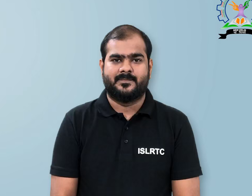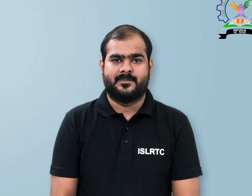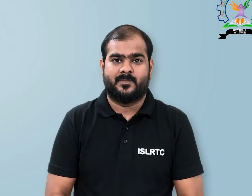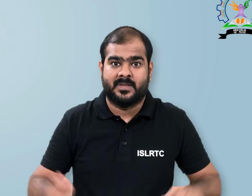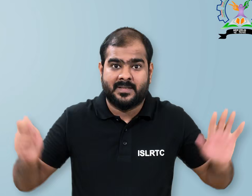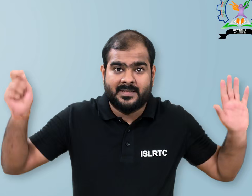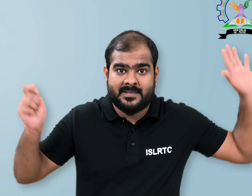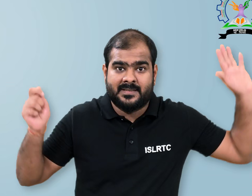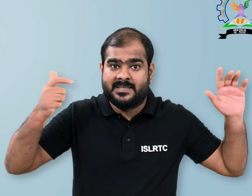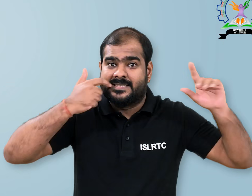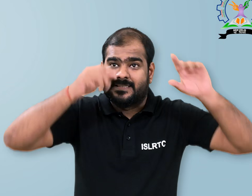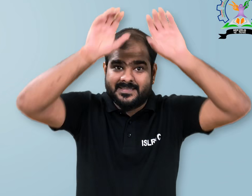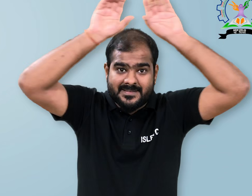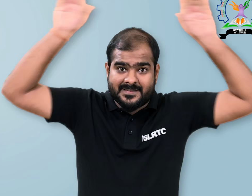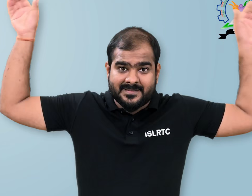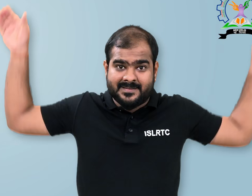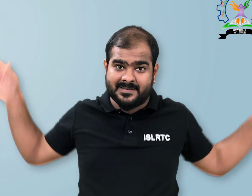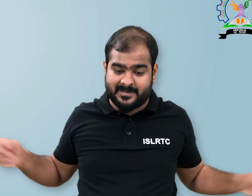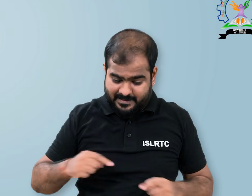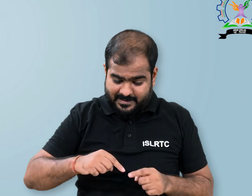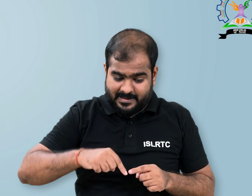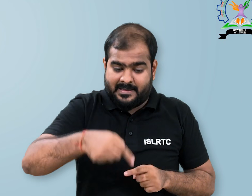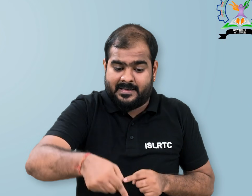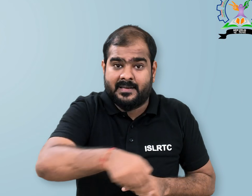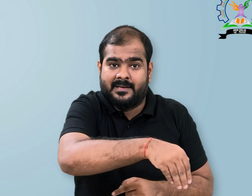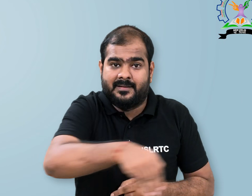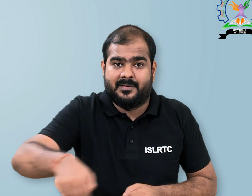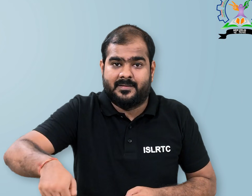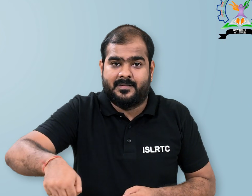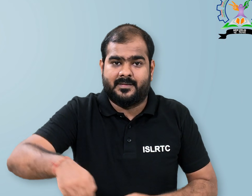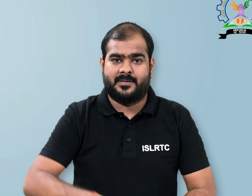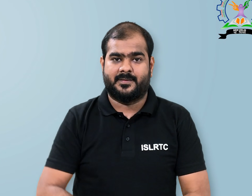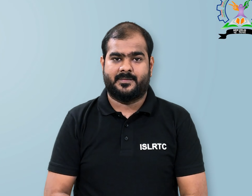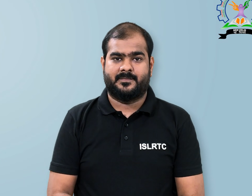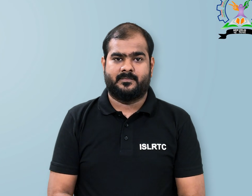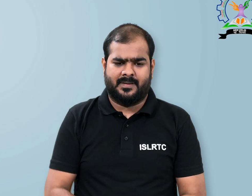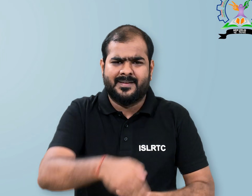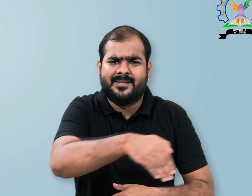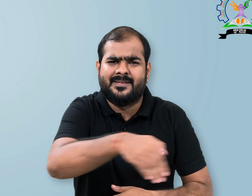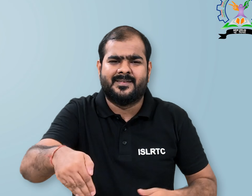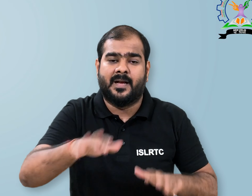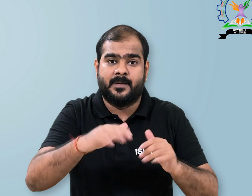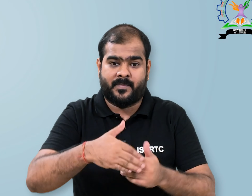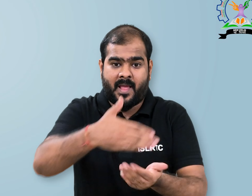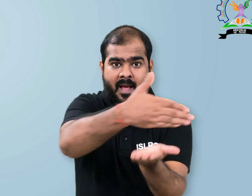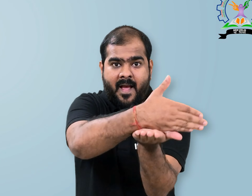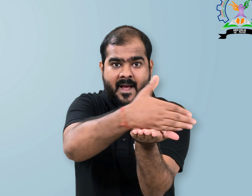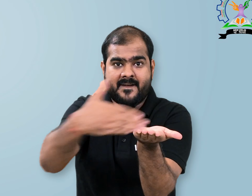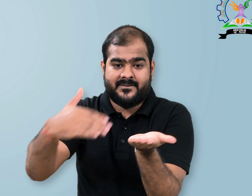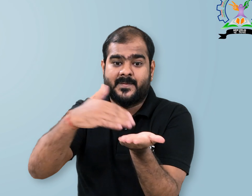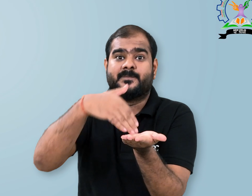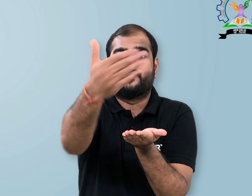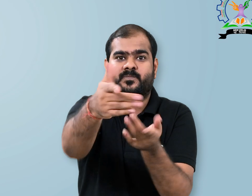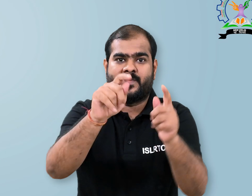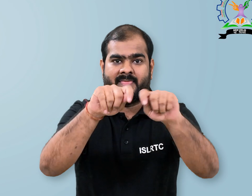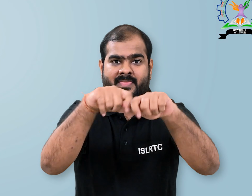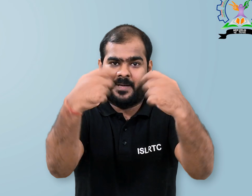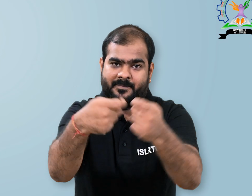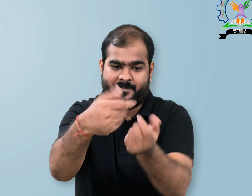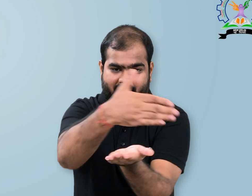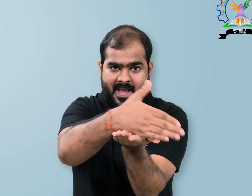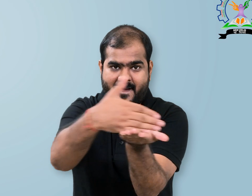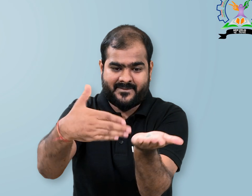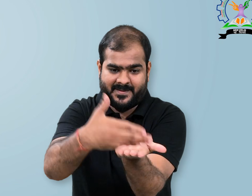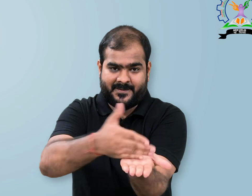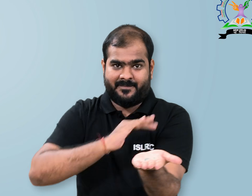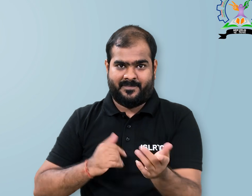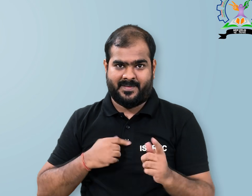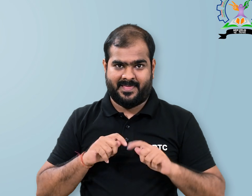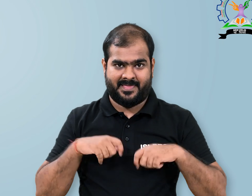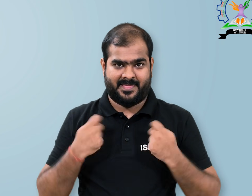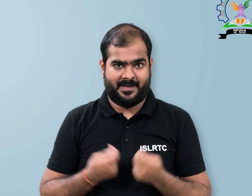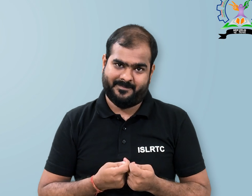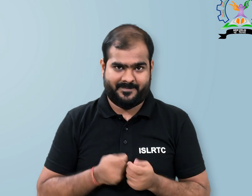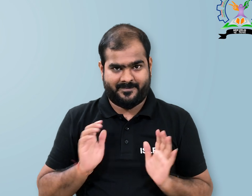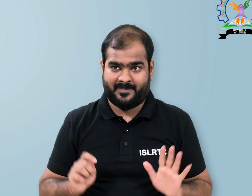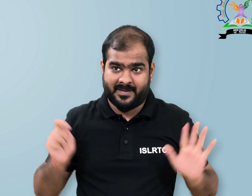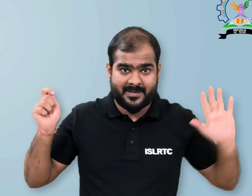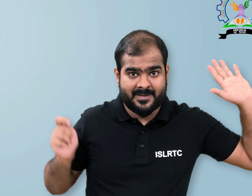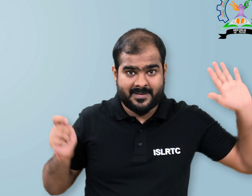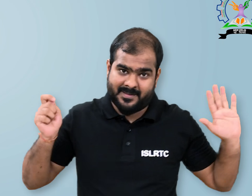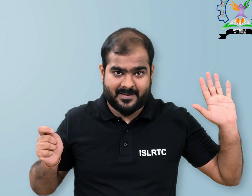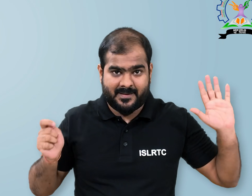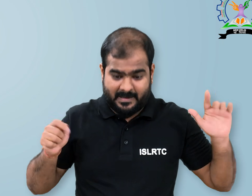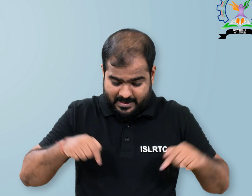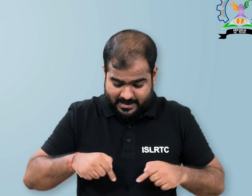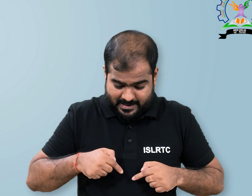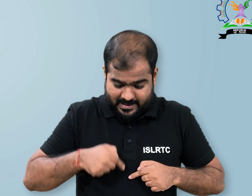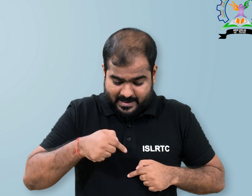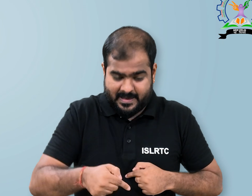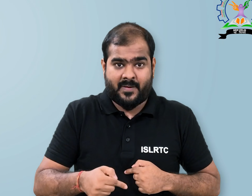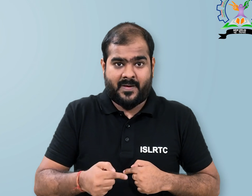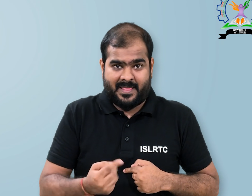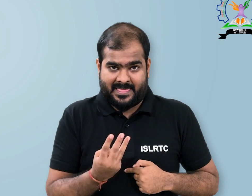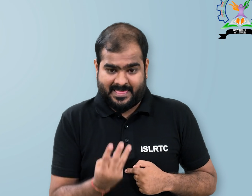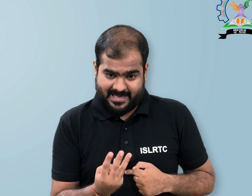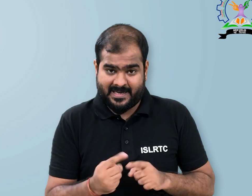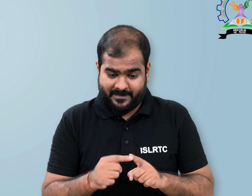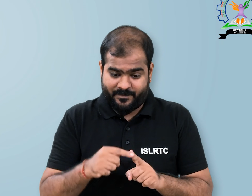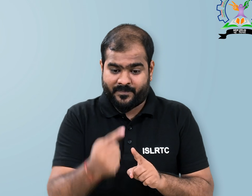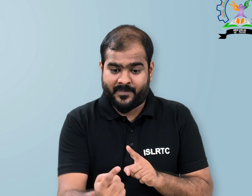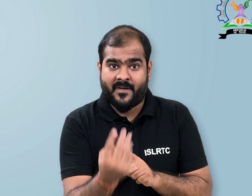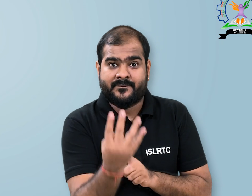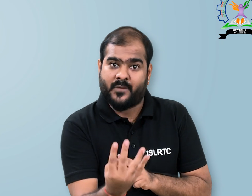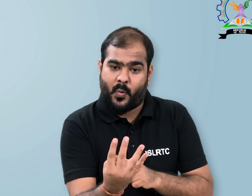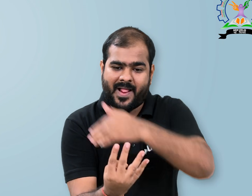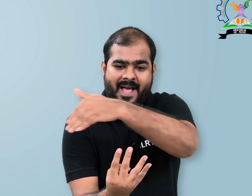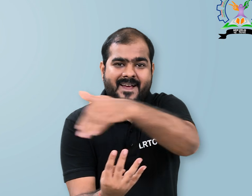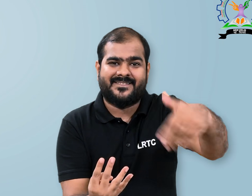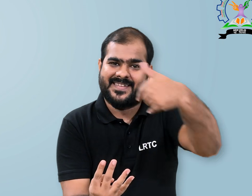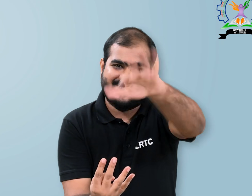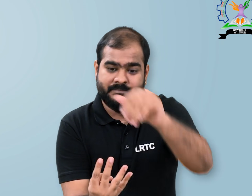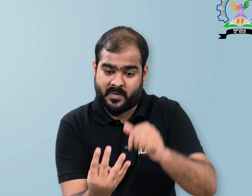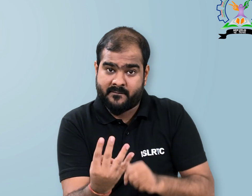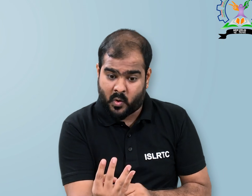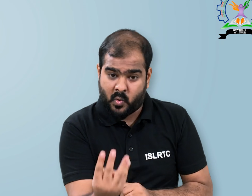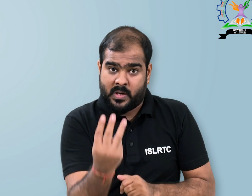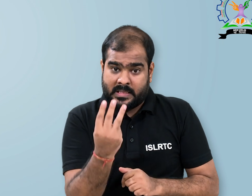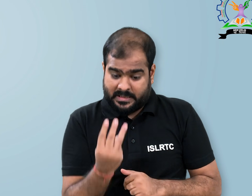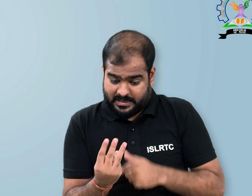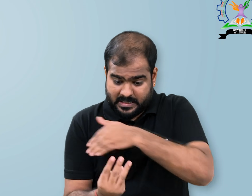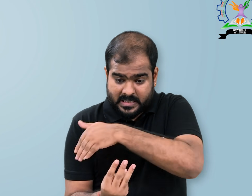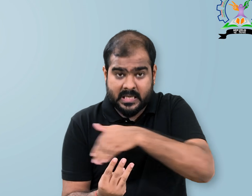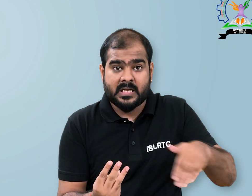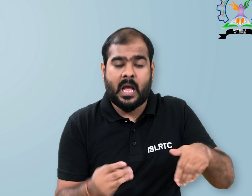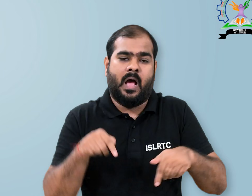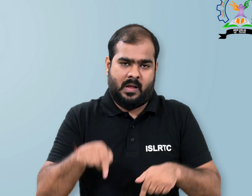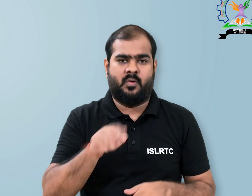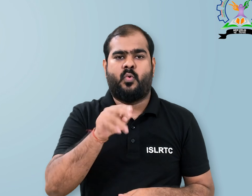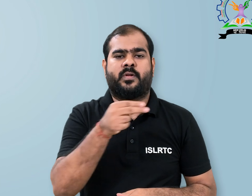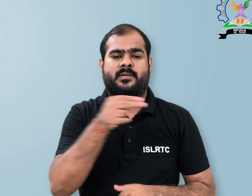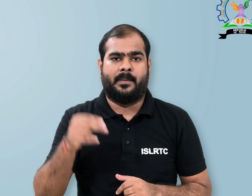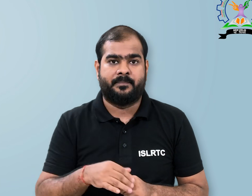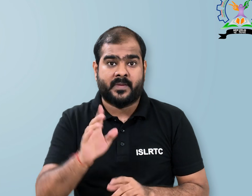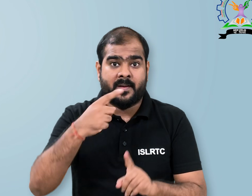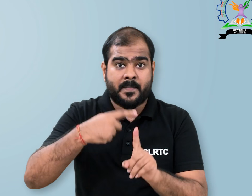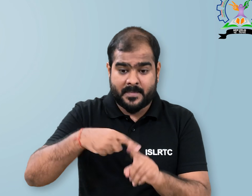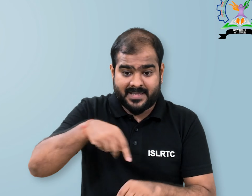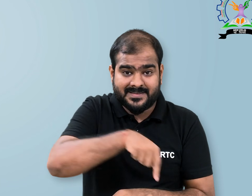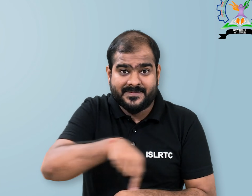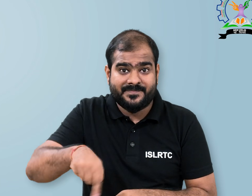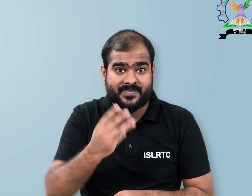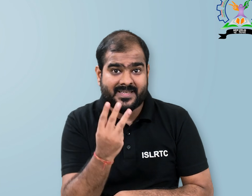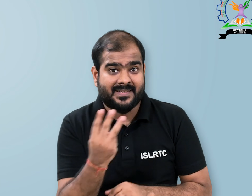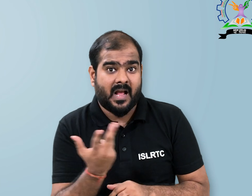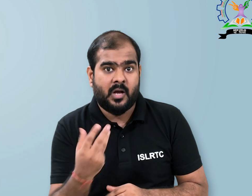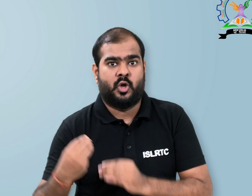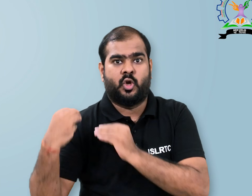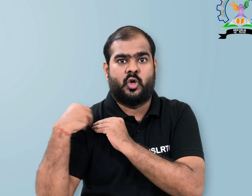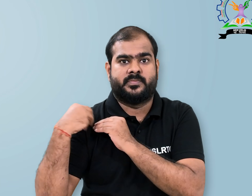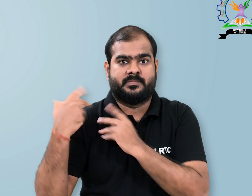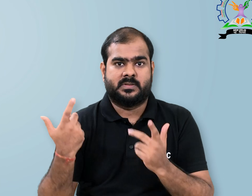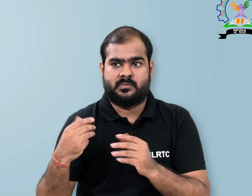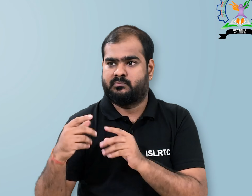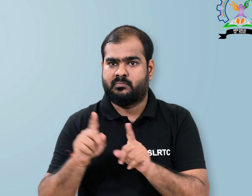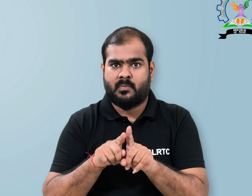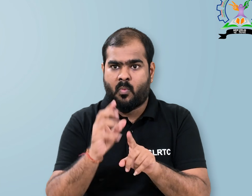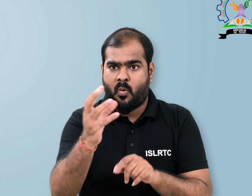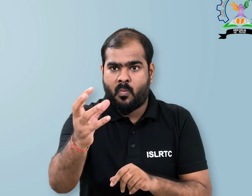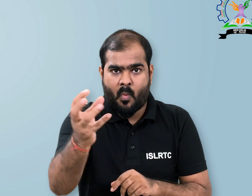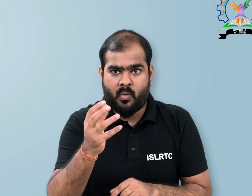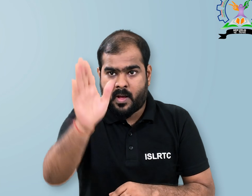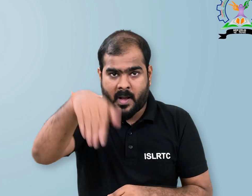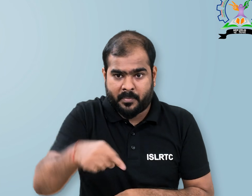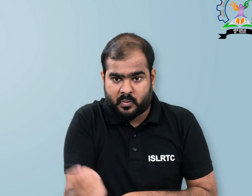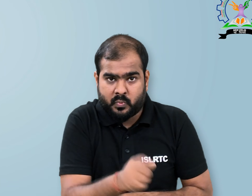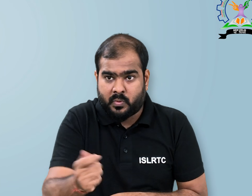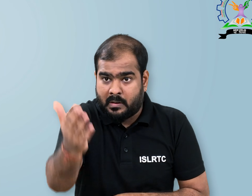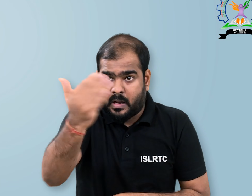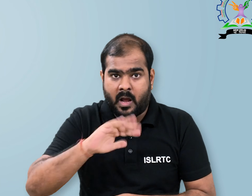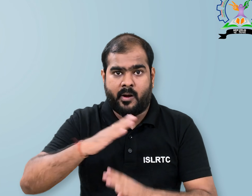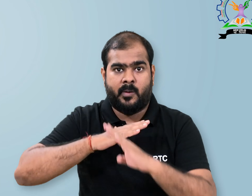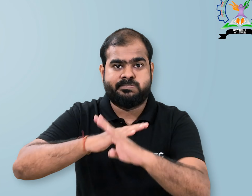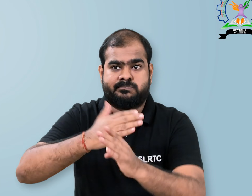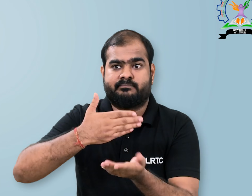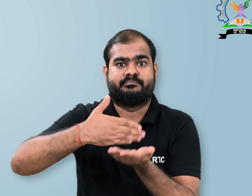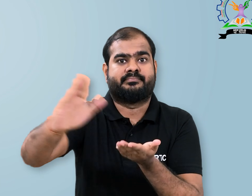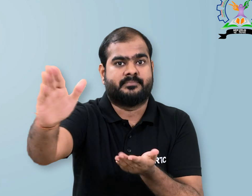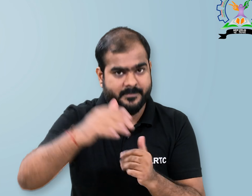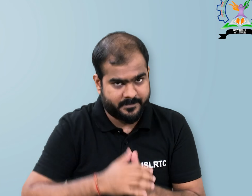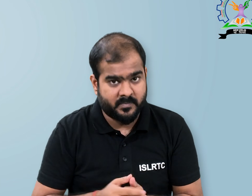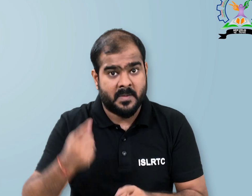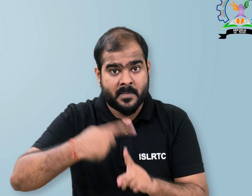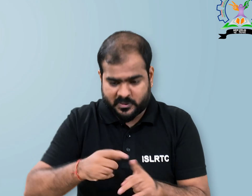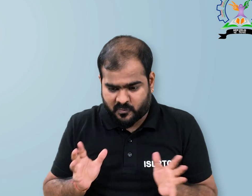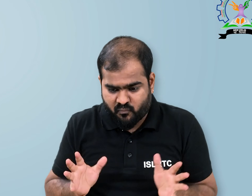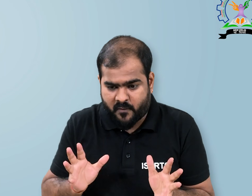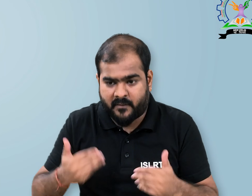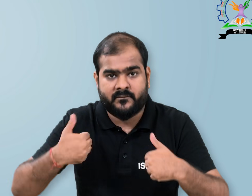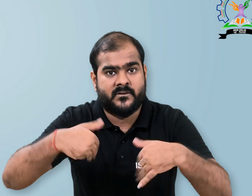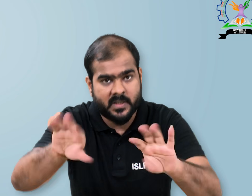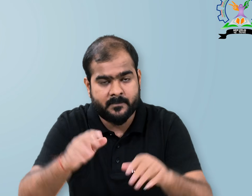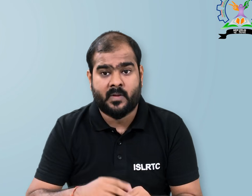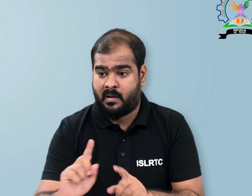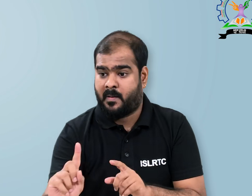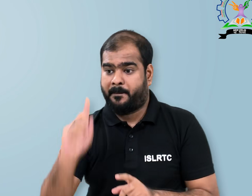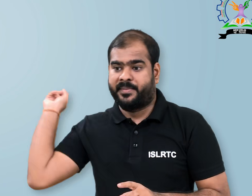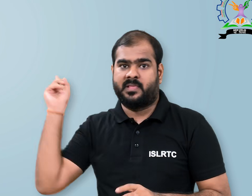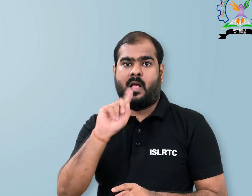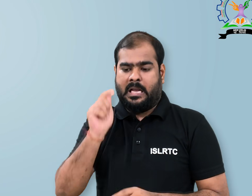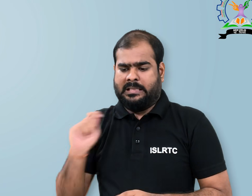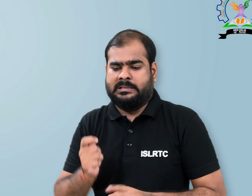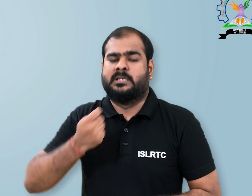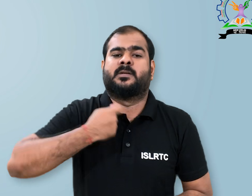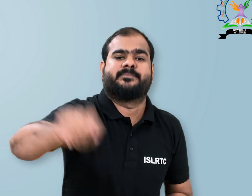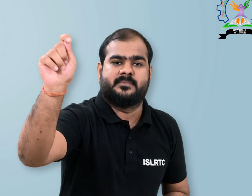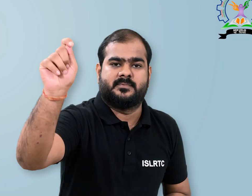Half Back Half Back: A player positioned between the forwards and defenders, responsible for both defense and support in attack.